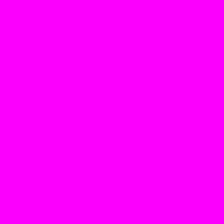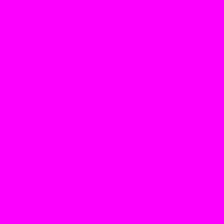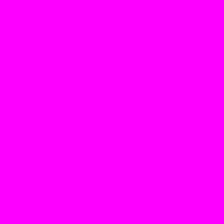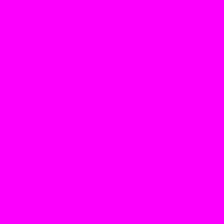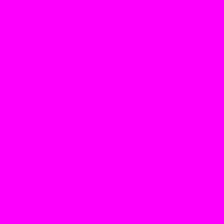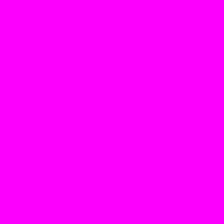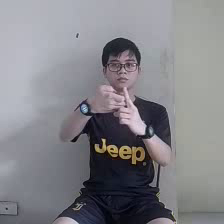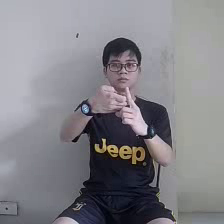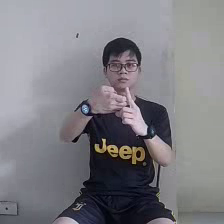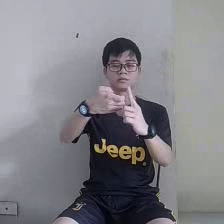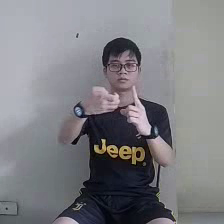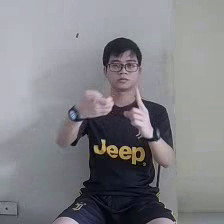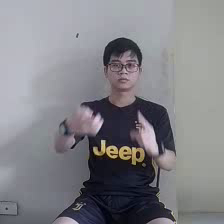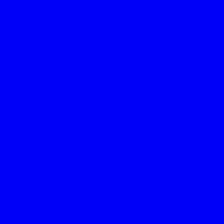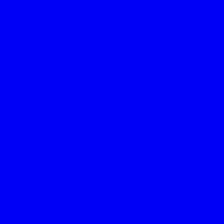Hâm mộ